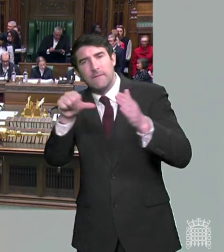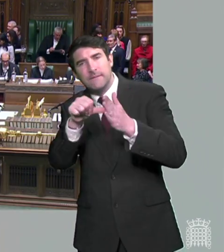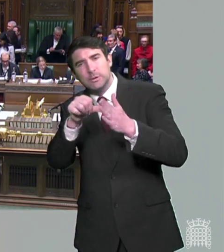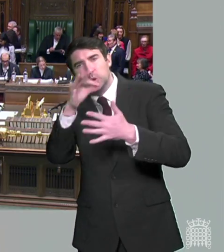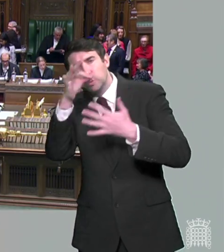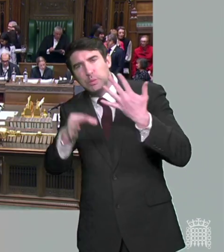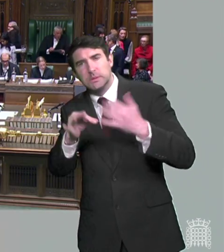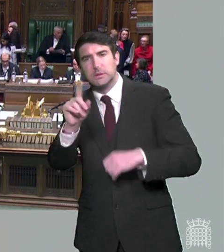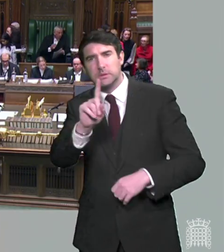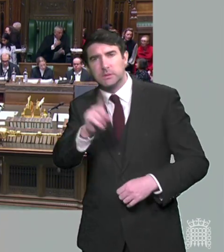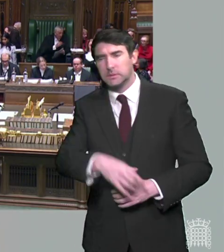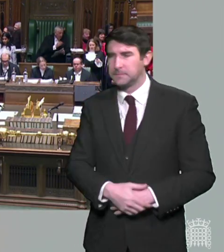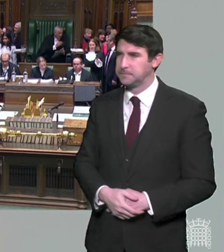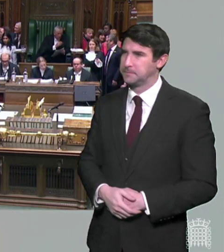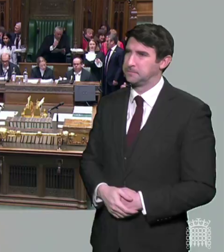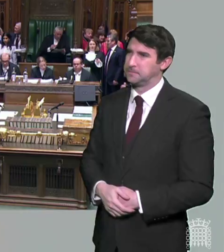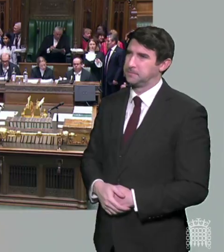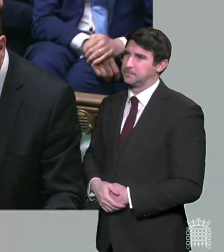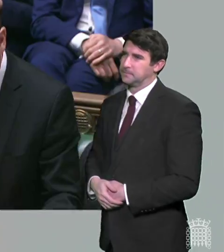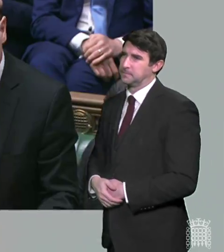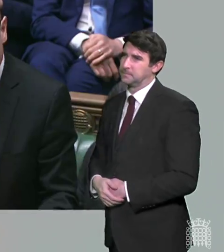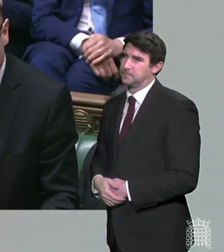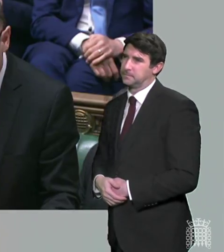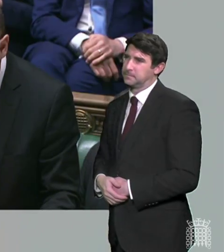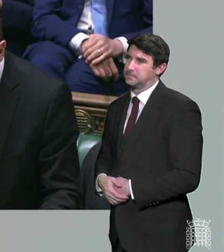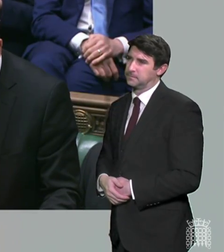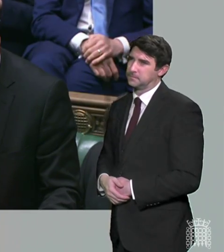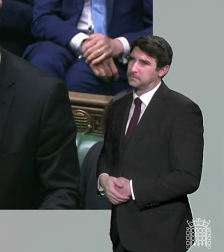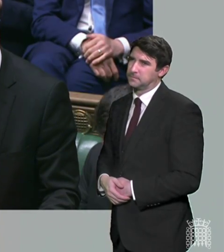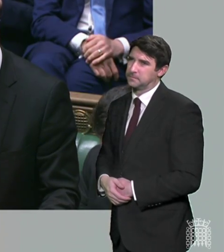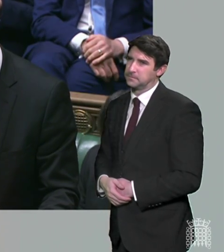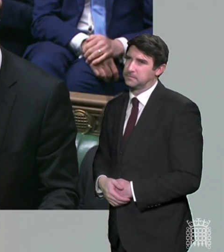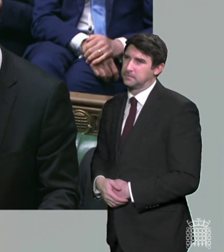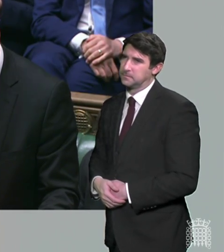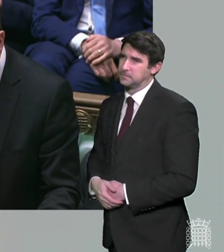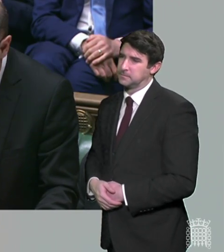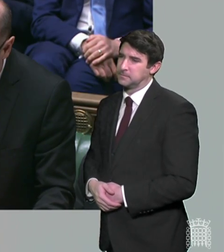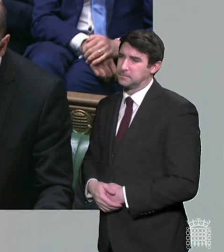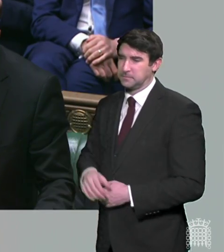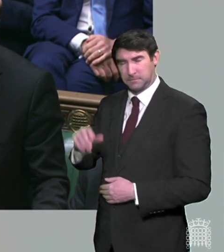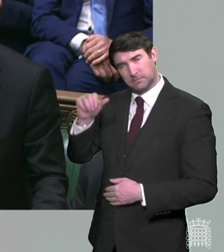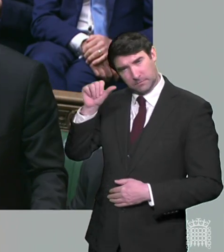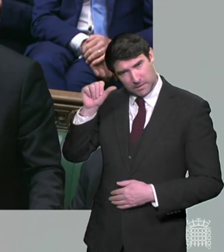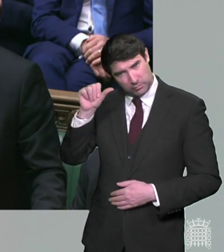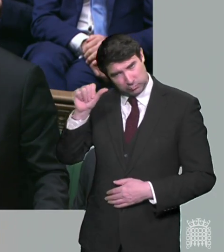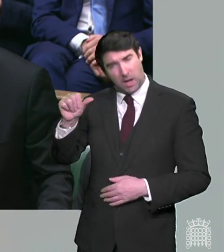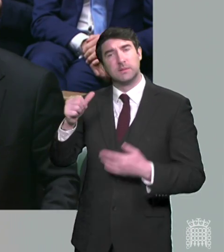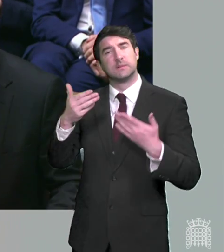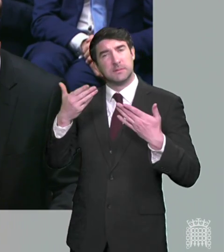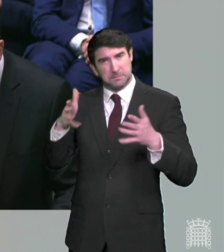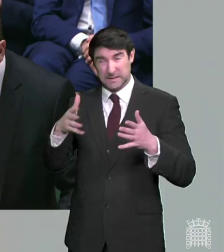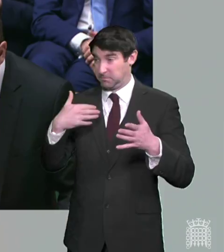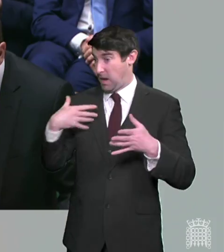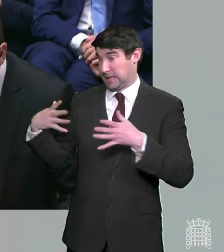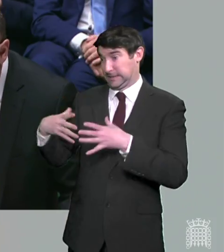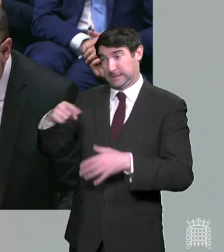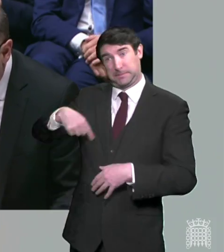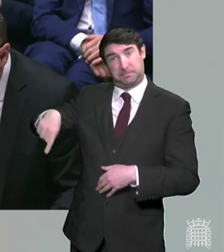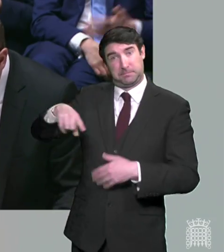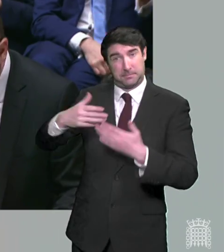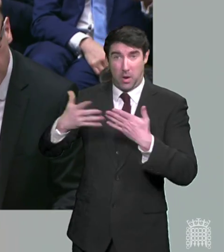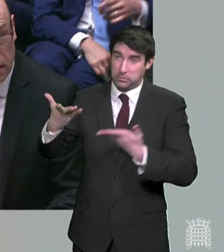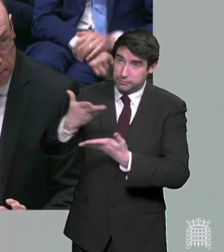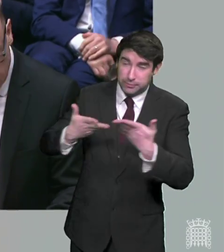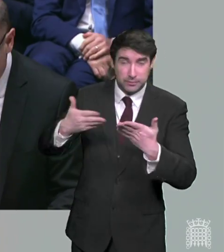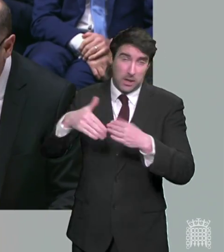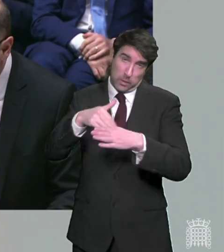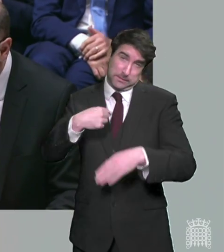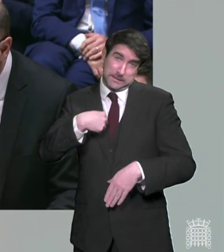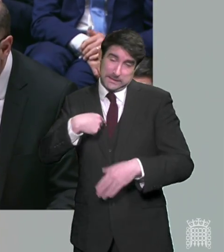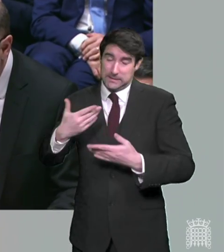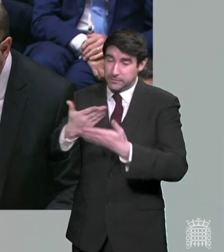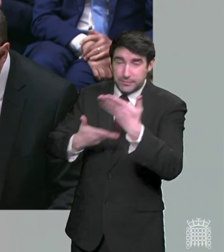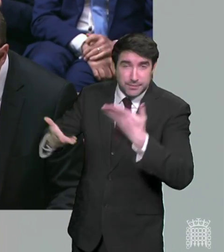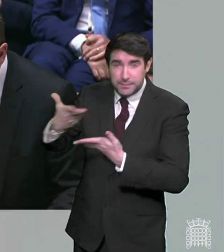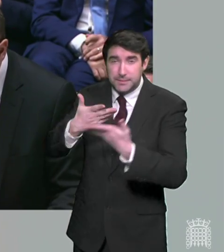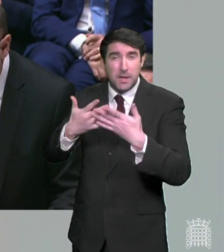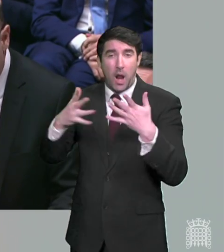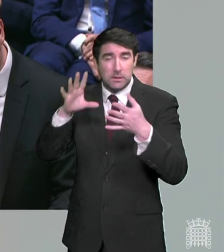My honourable Friend correctly highlights the significant engagement of the whole of my ministerial team, myself included, with many interested parties.